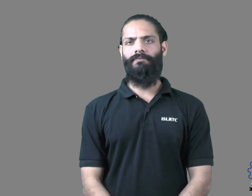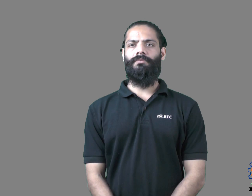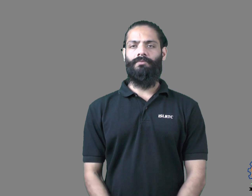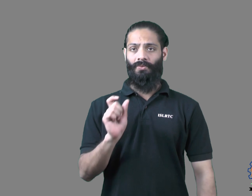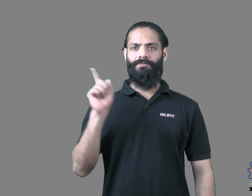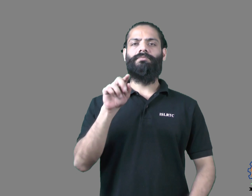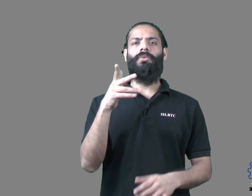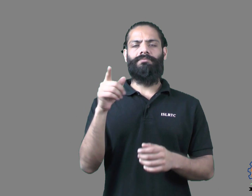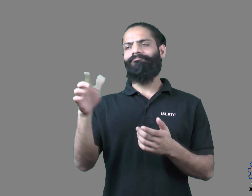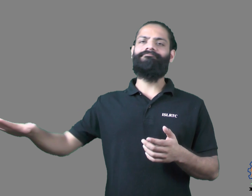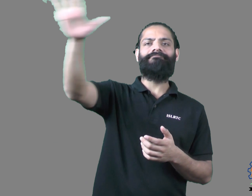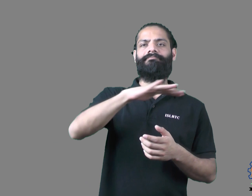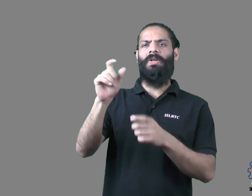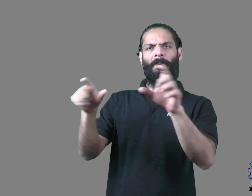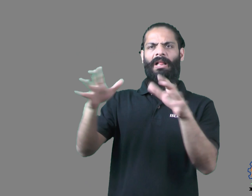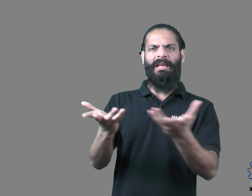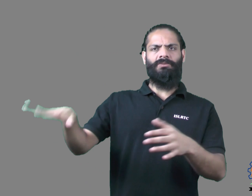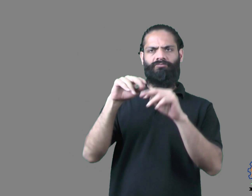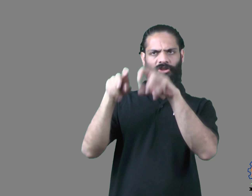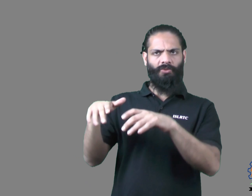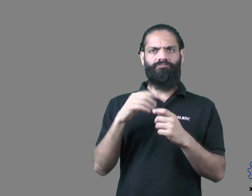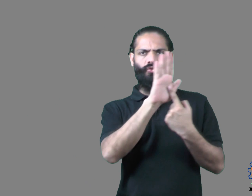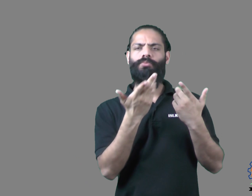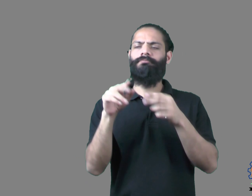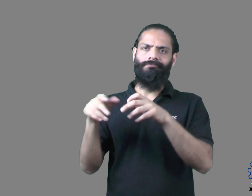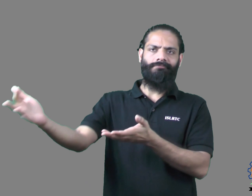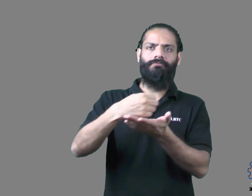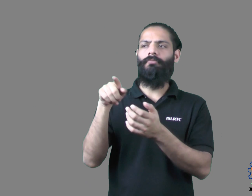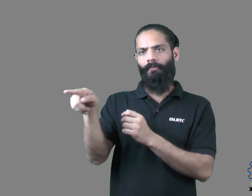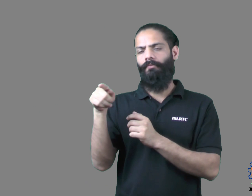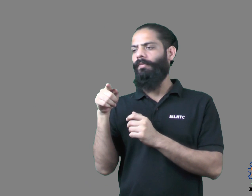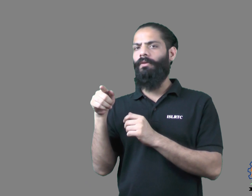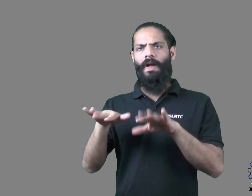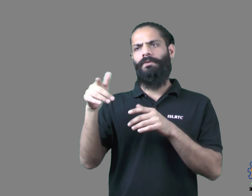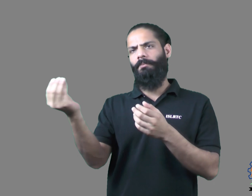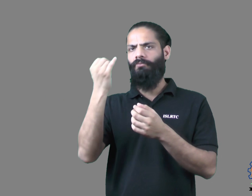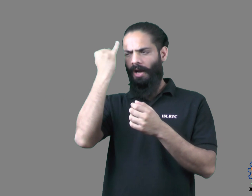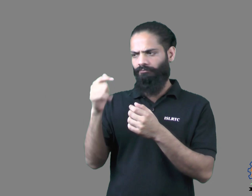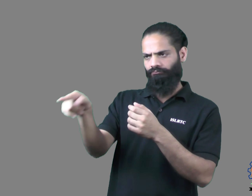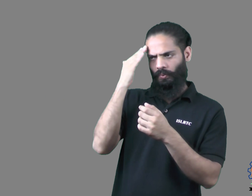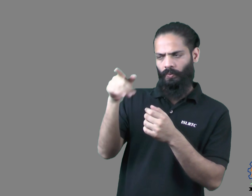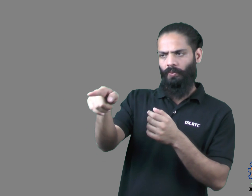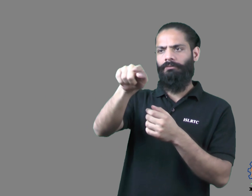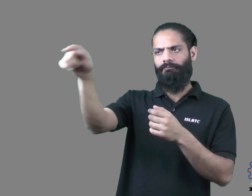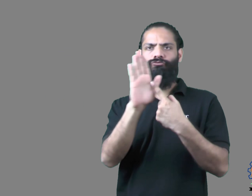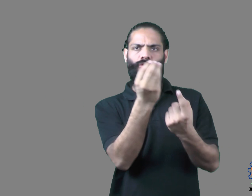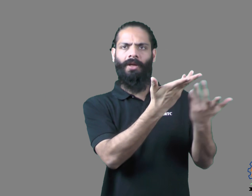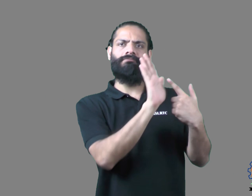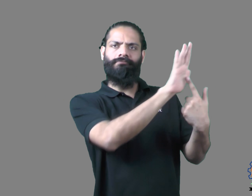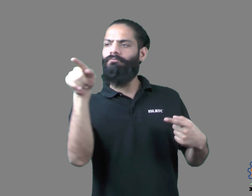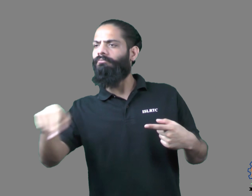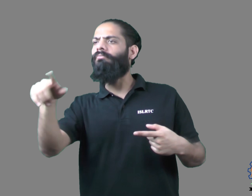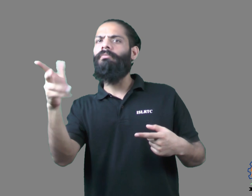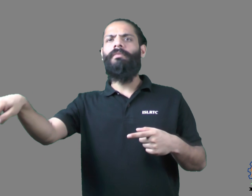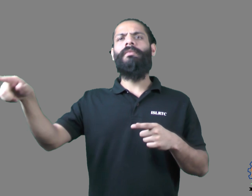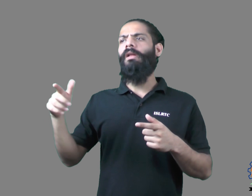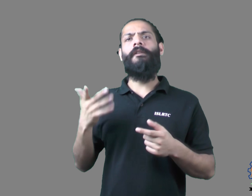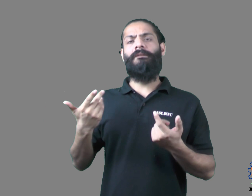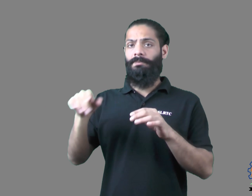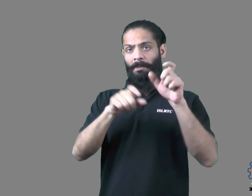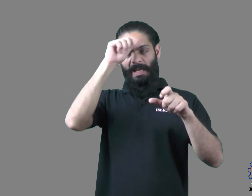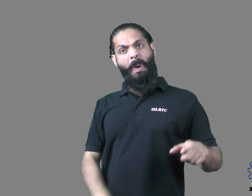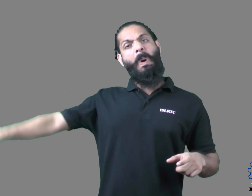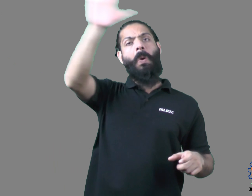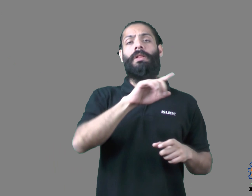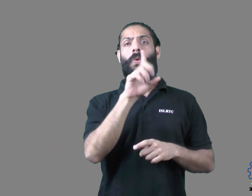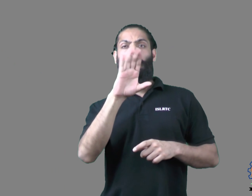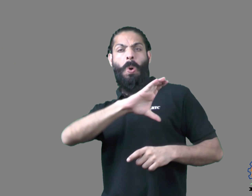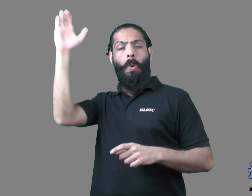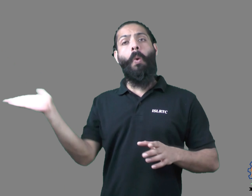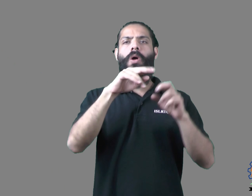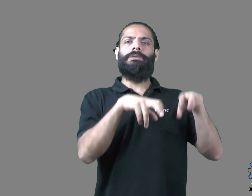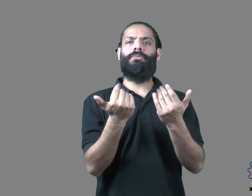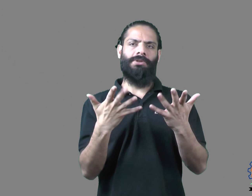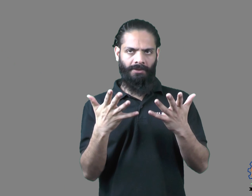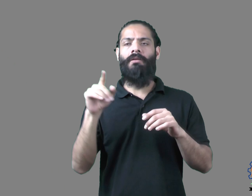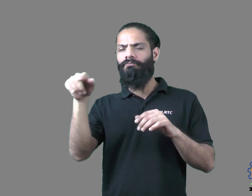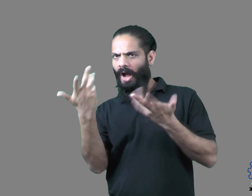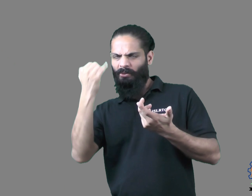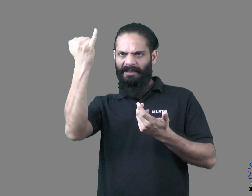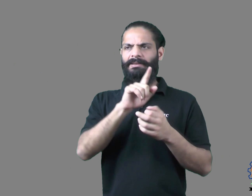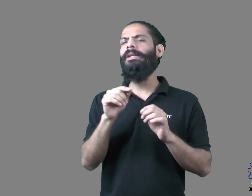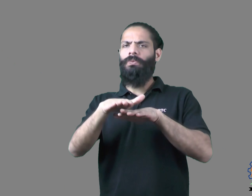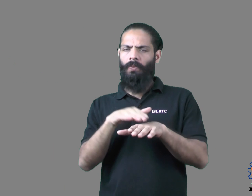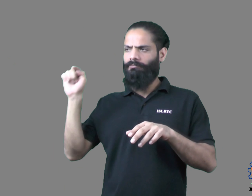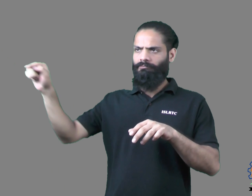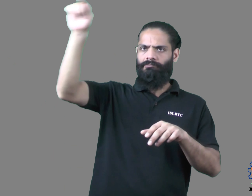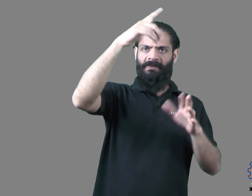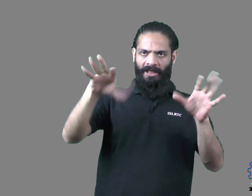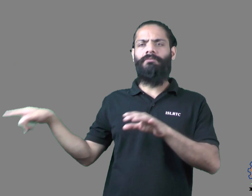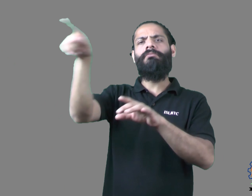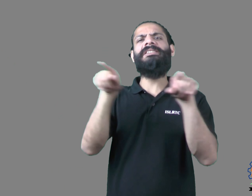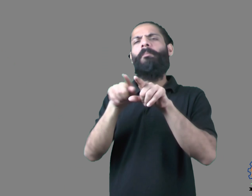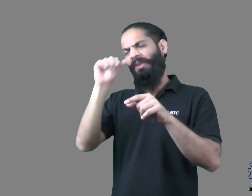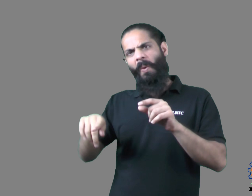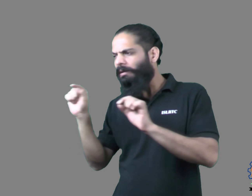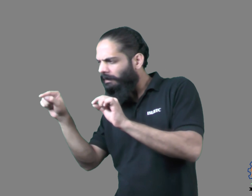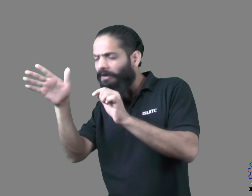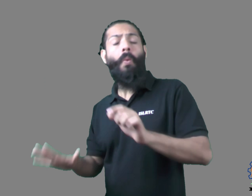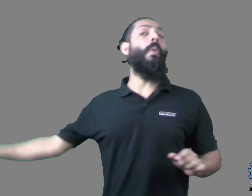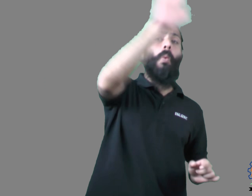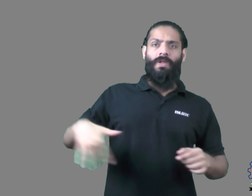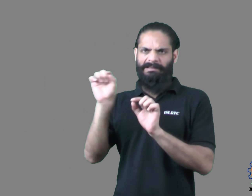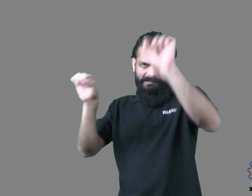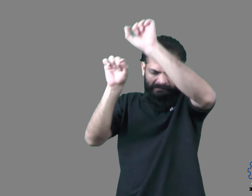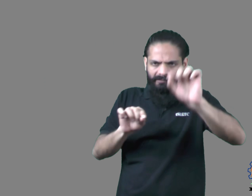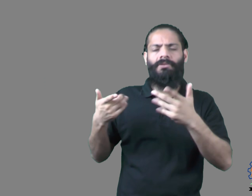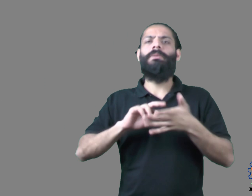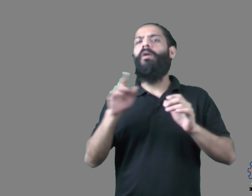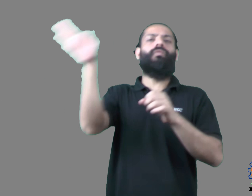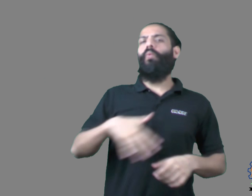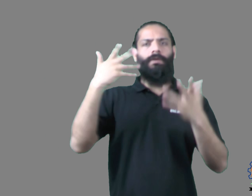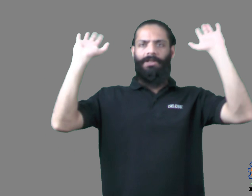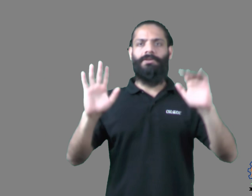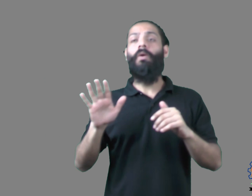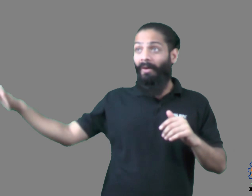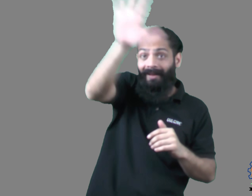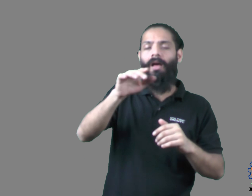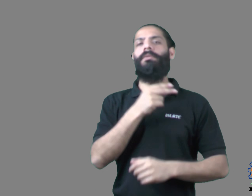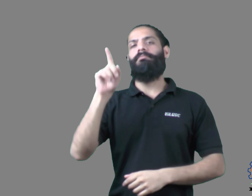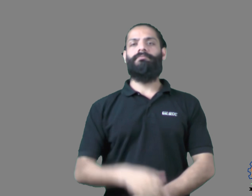Coverage